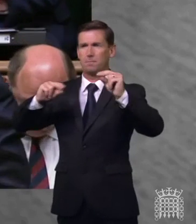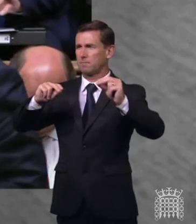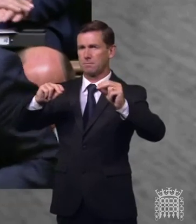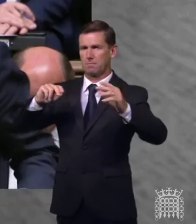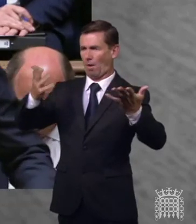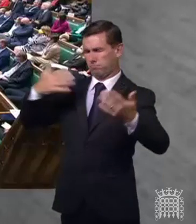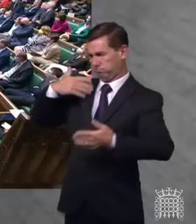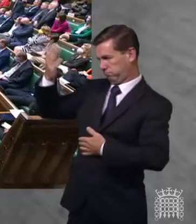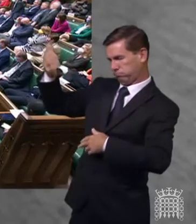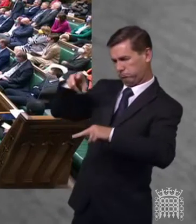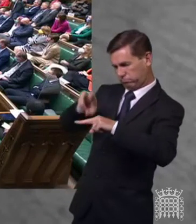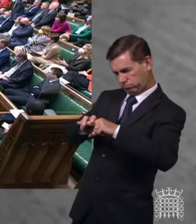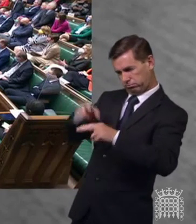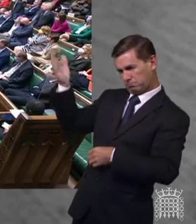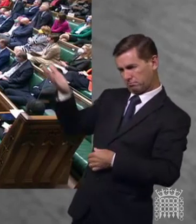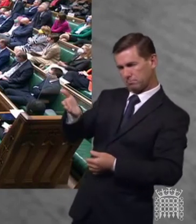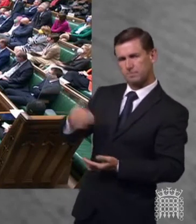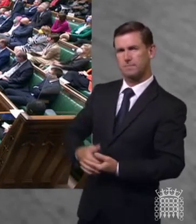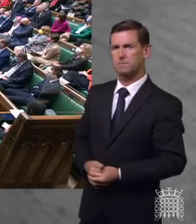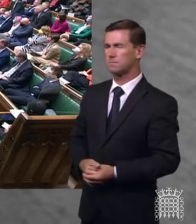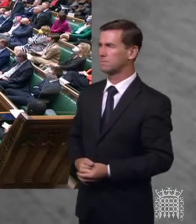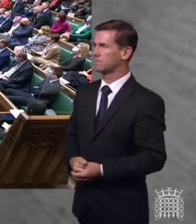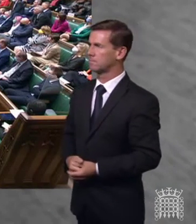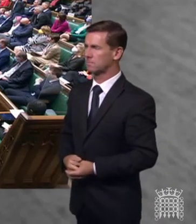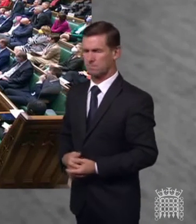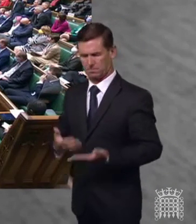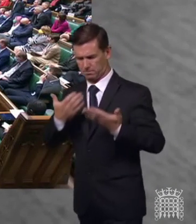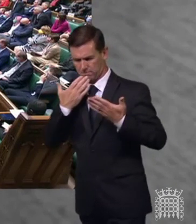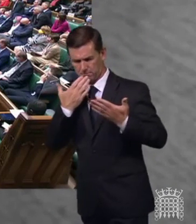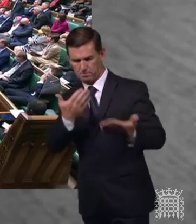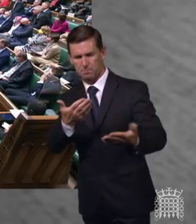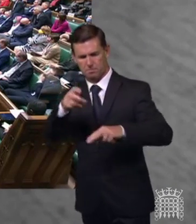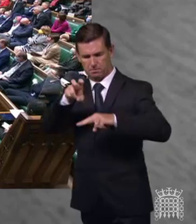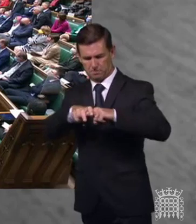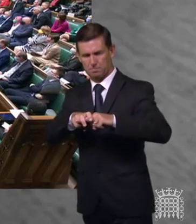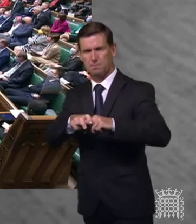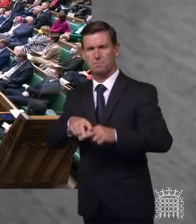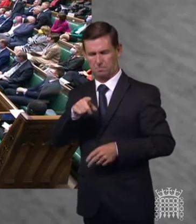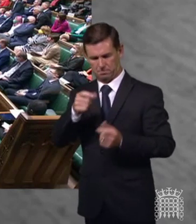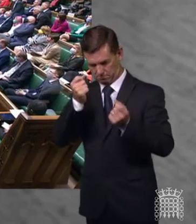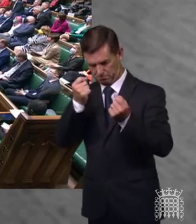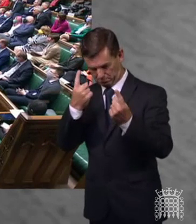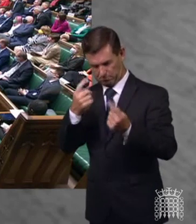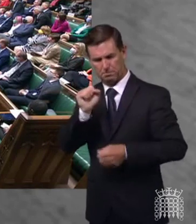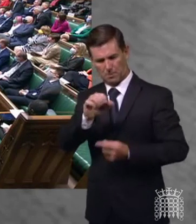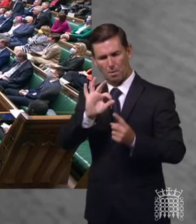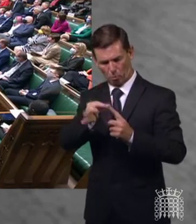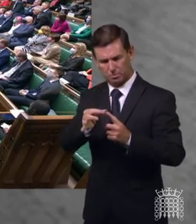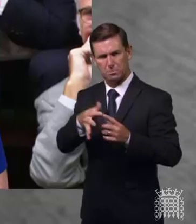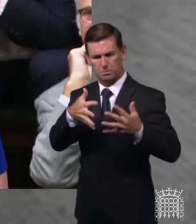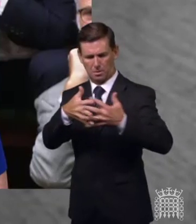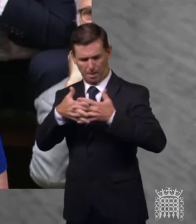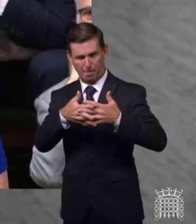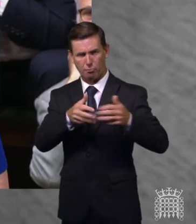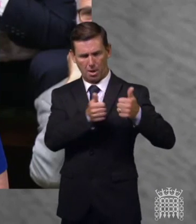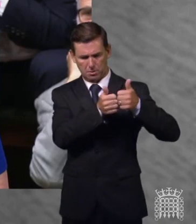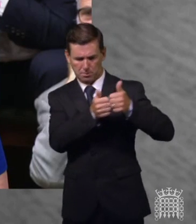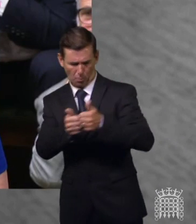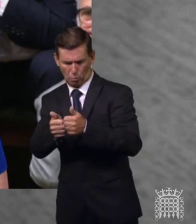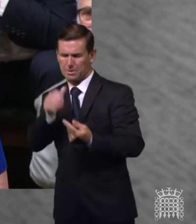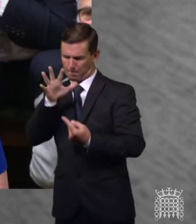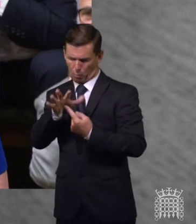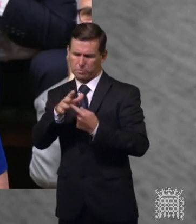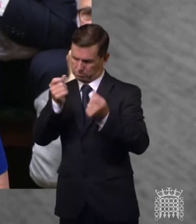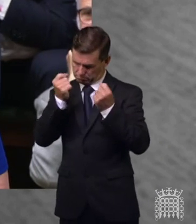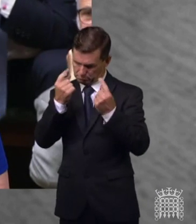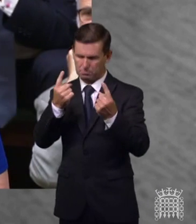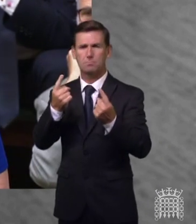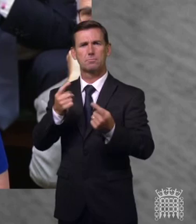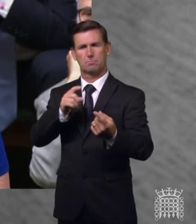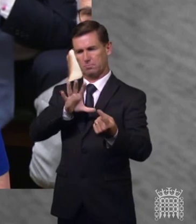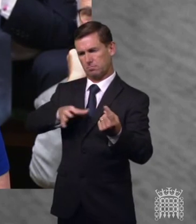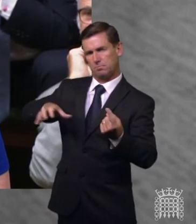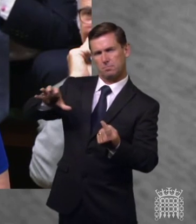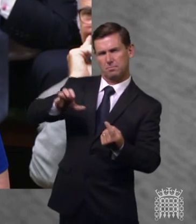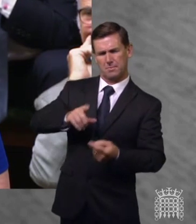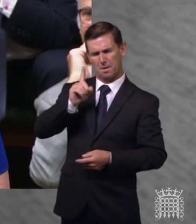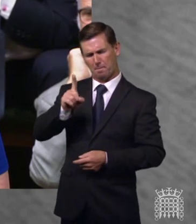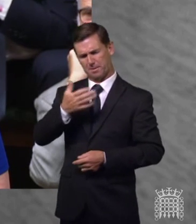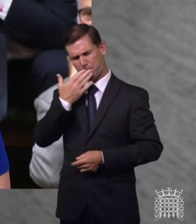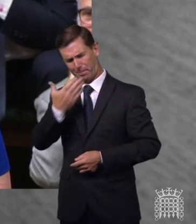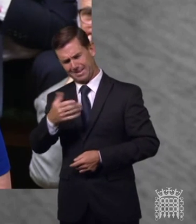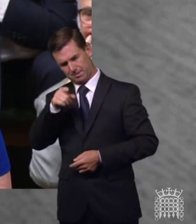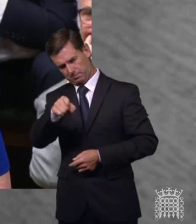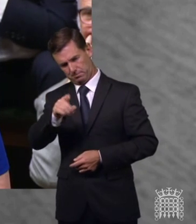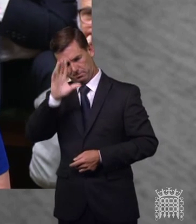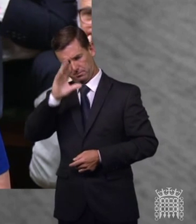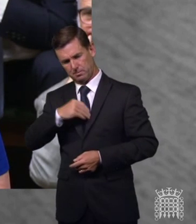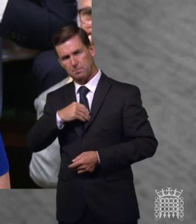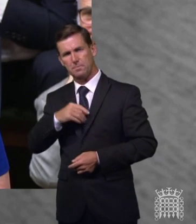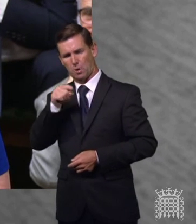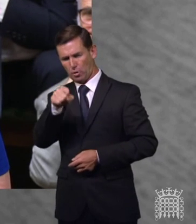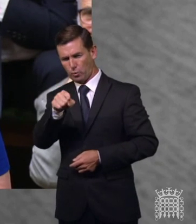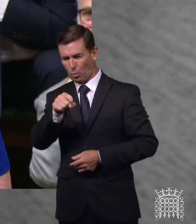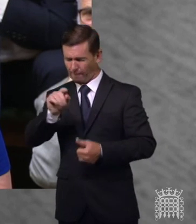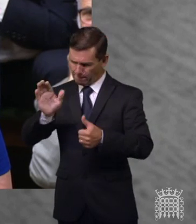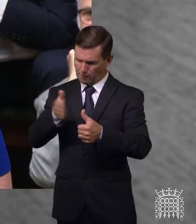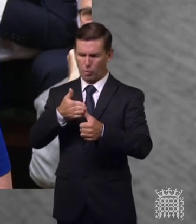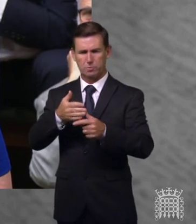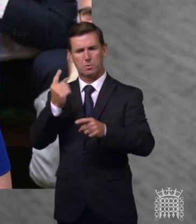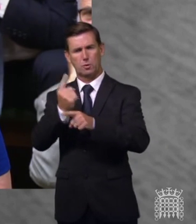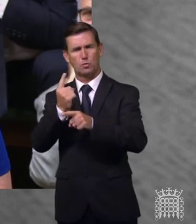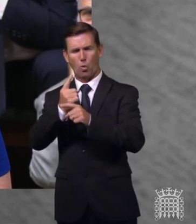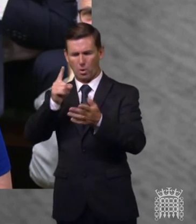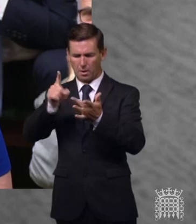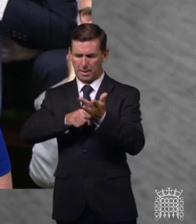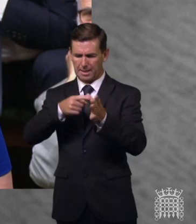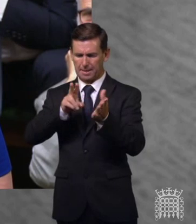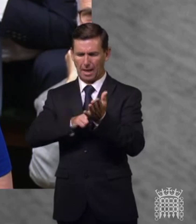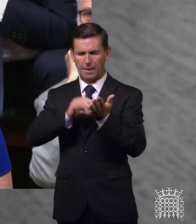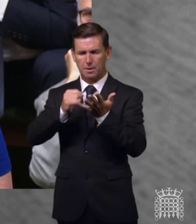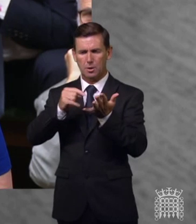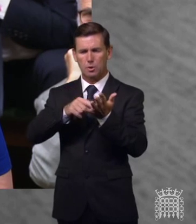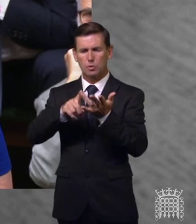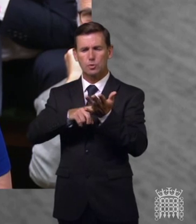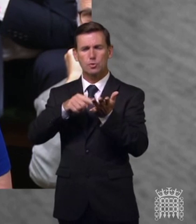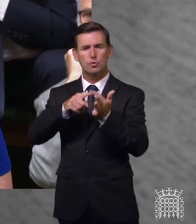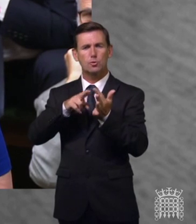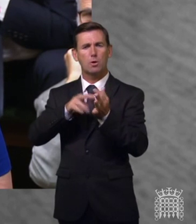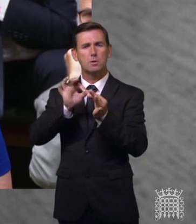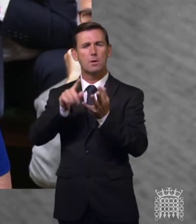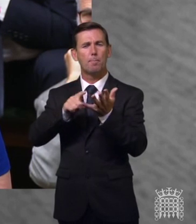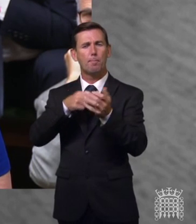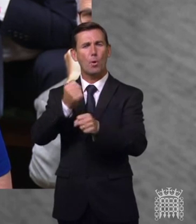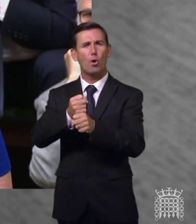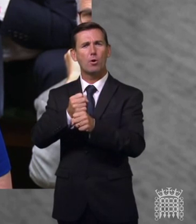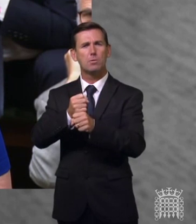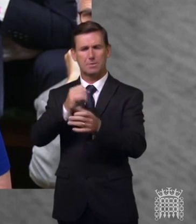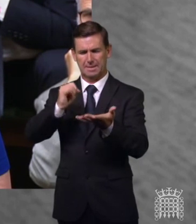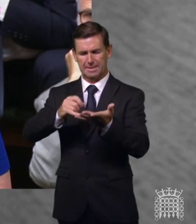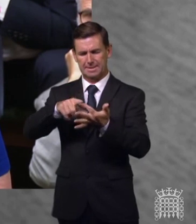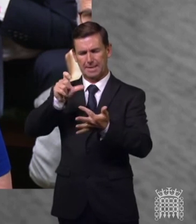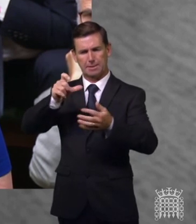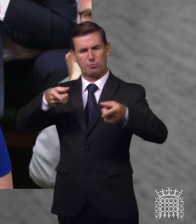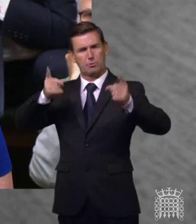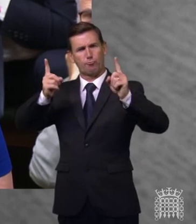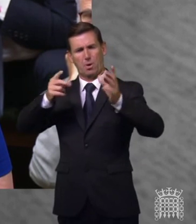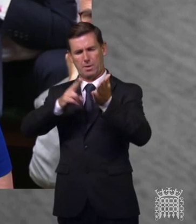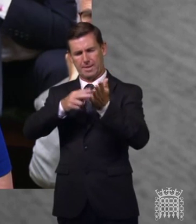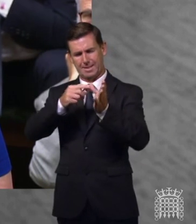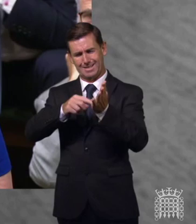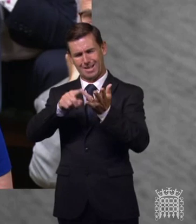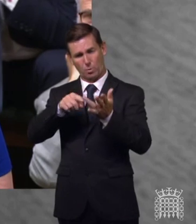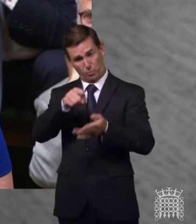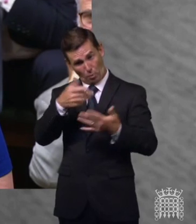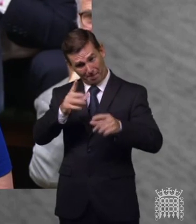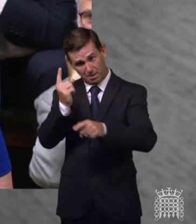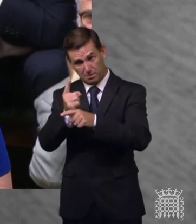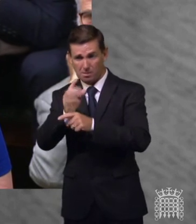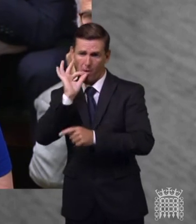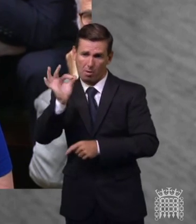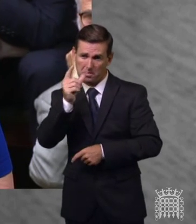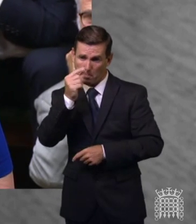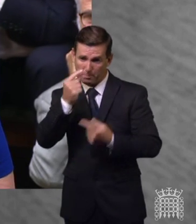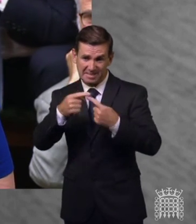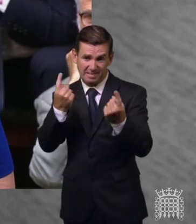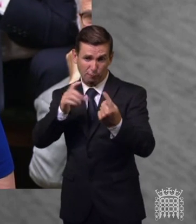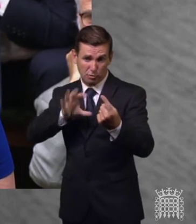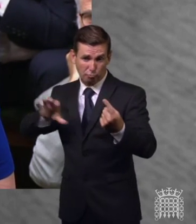I note the point that my right honourable Friend is making about the importance of American support for our efforts in Afghanistan and those of our allies, but will he please set out when he first spoke personally to Jens Stoltenberg, the Secretary-General of NATO, to discuss with him the possibility of putting together an alliance of other forces in